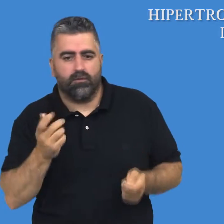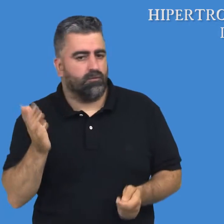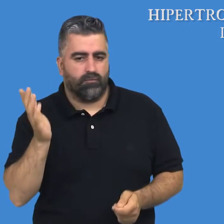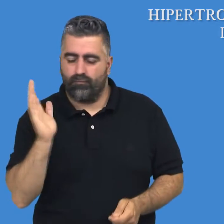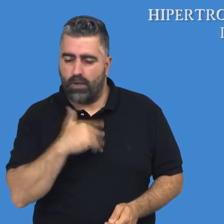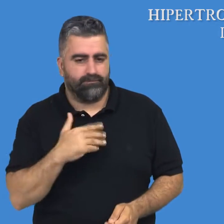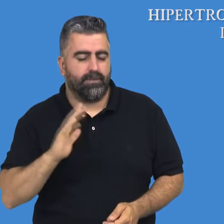haber no